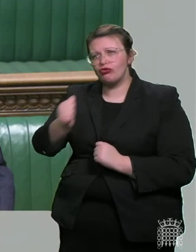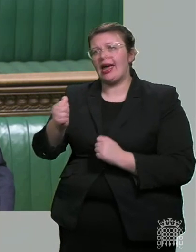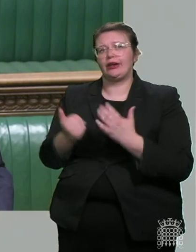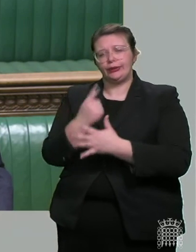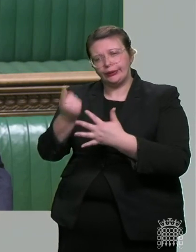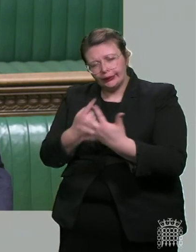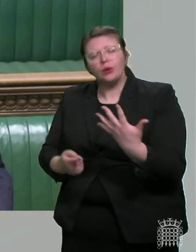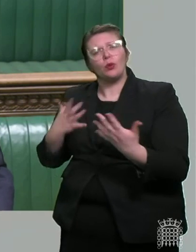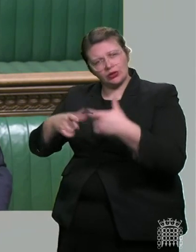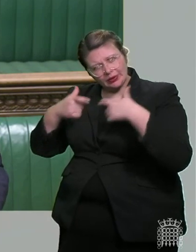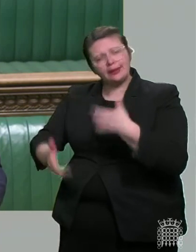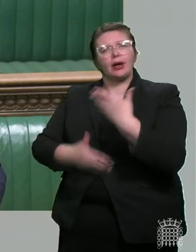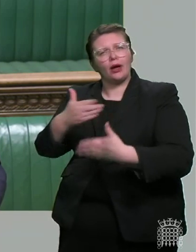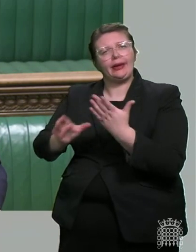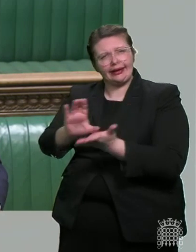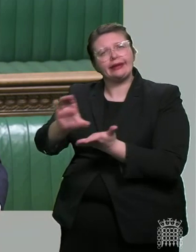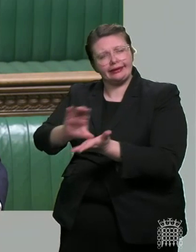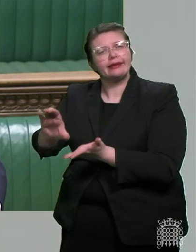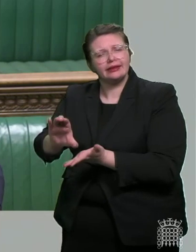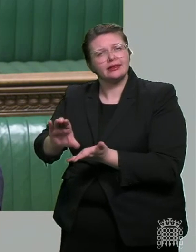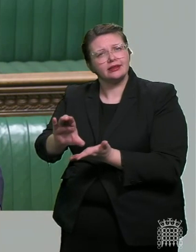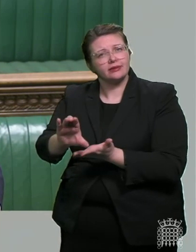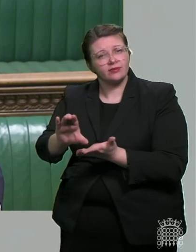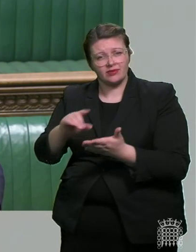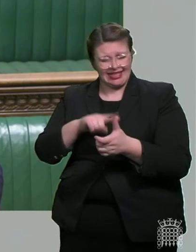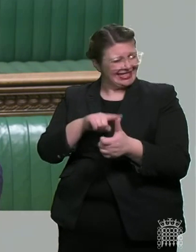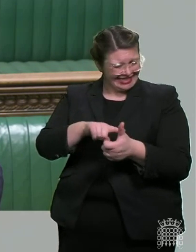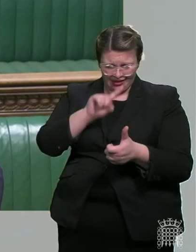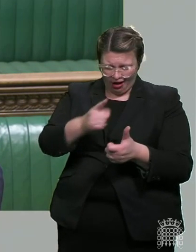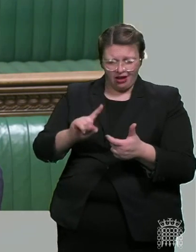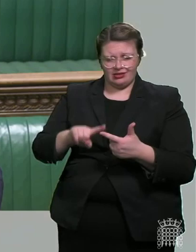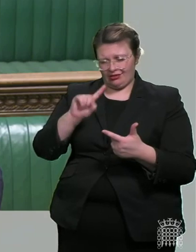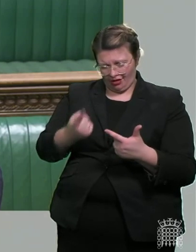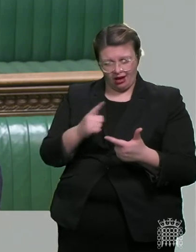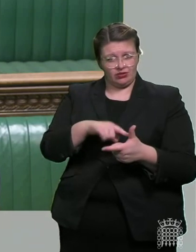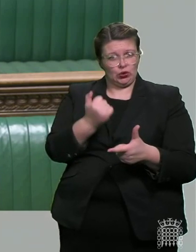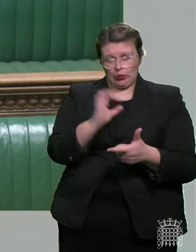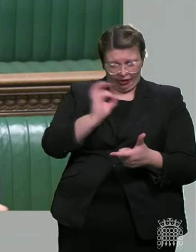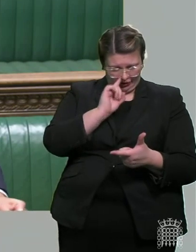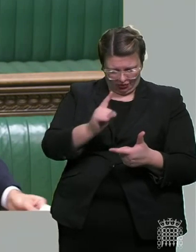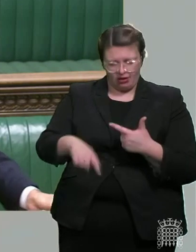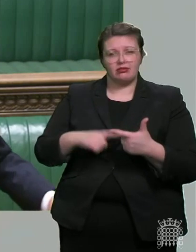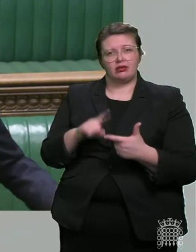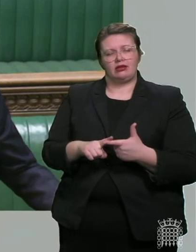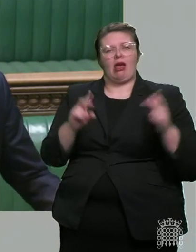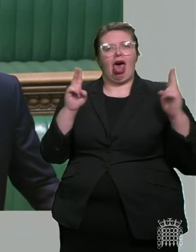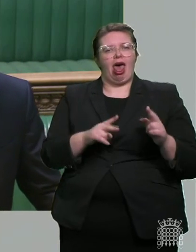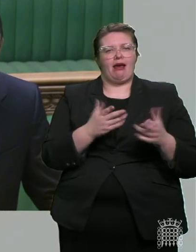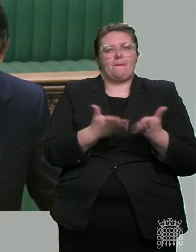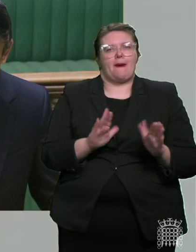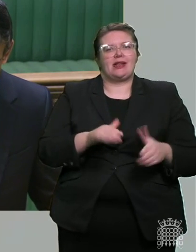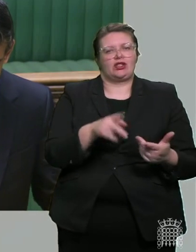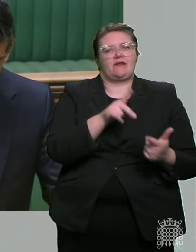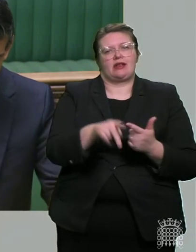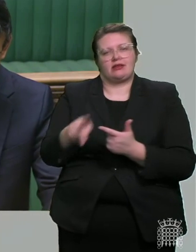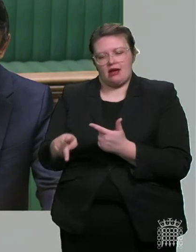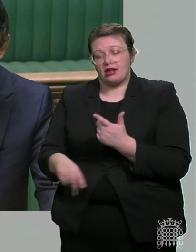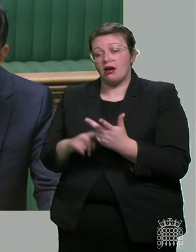The only other alternative would be to increase the rates of tax on working people—but I do not believe that would be right either.